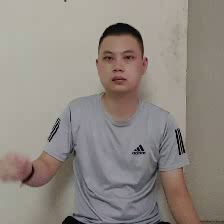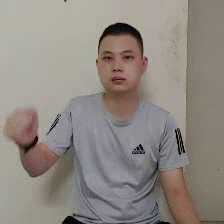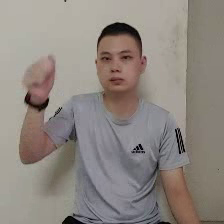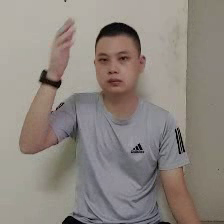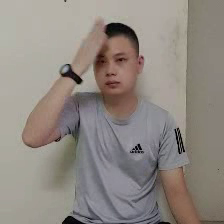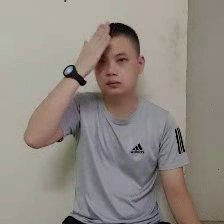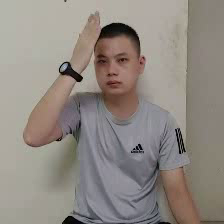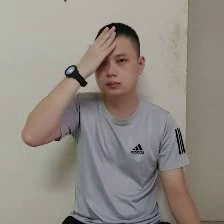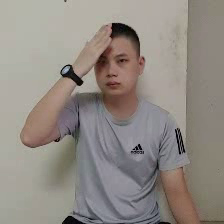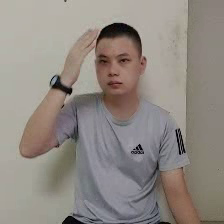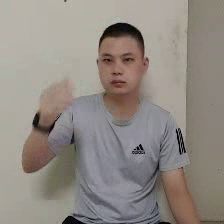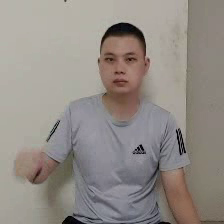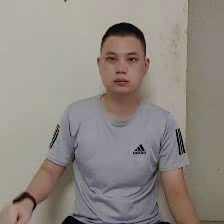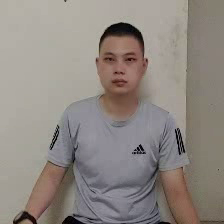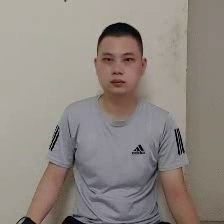Biết